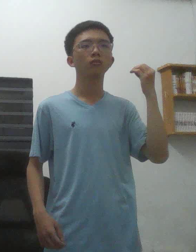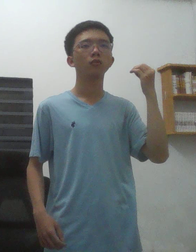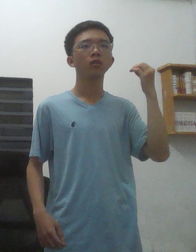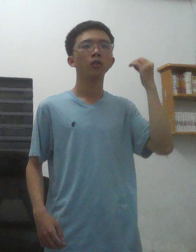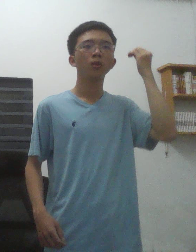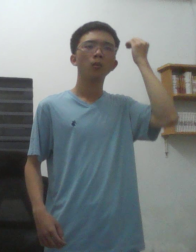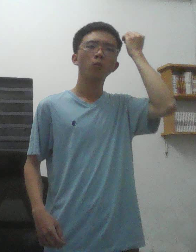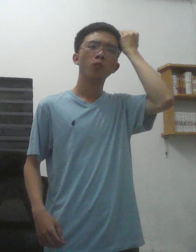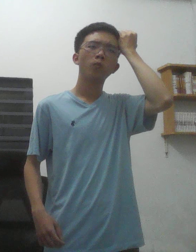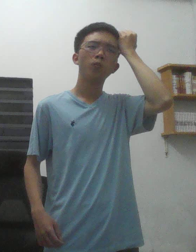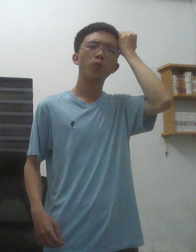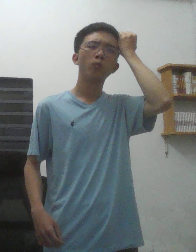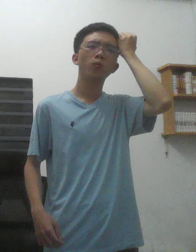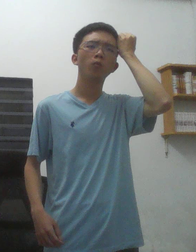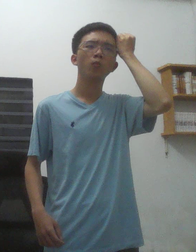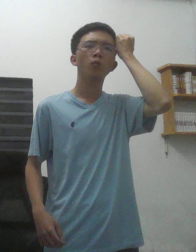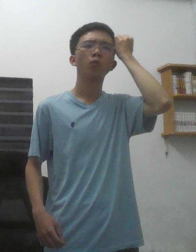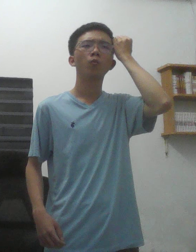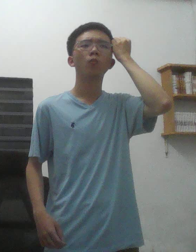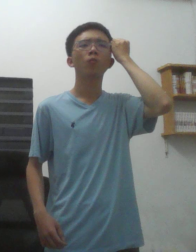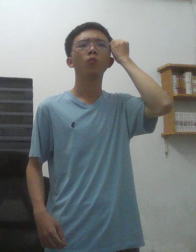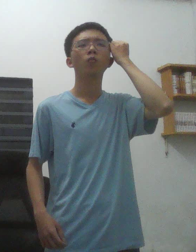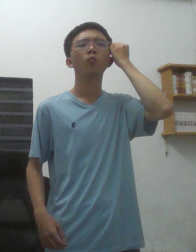oi troi